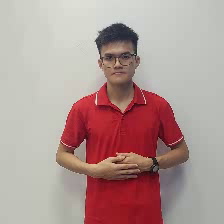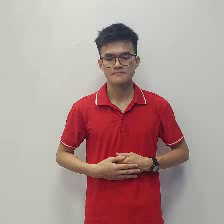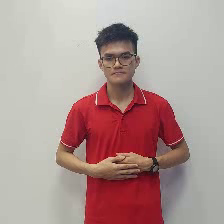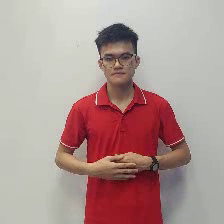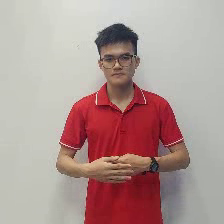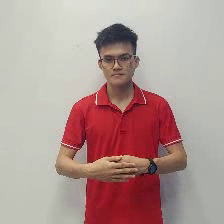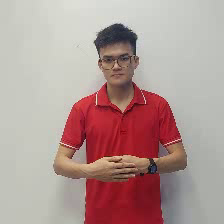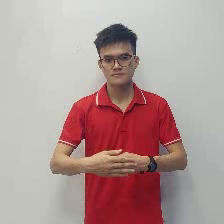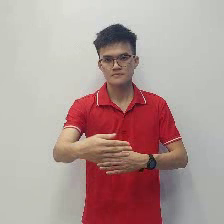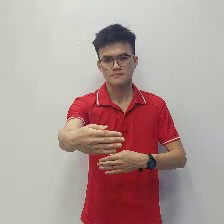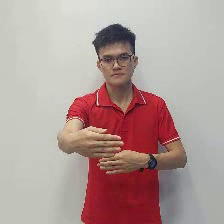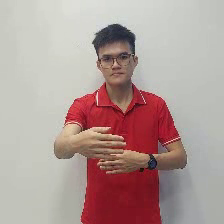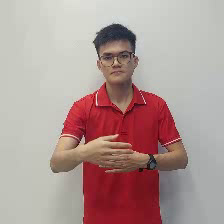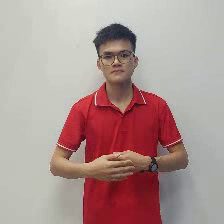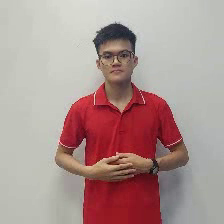Xa